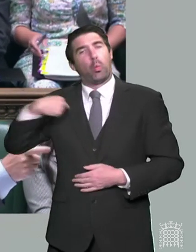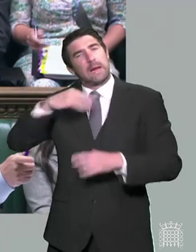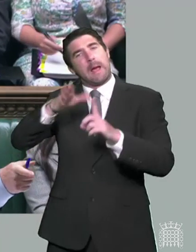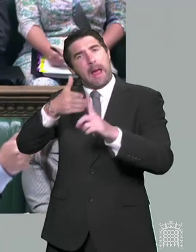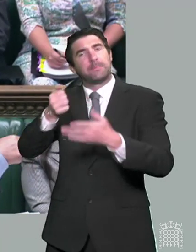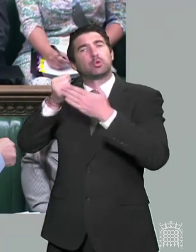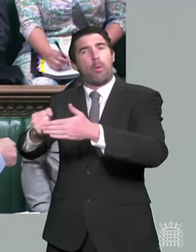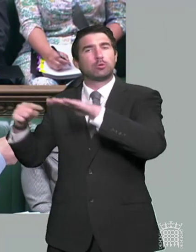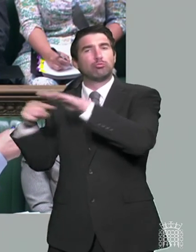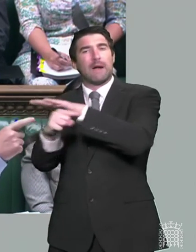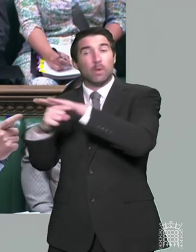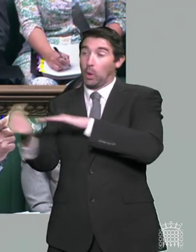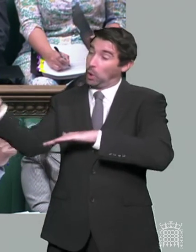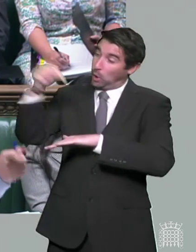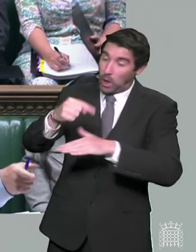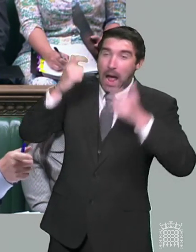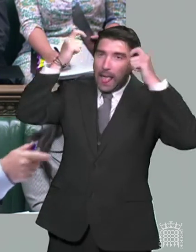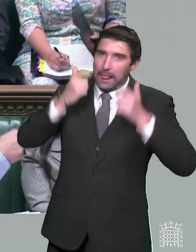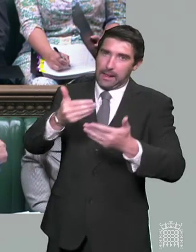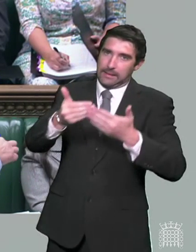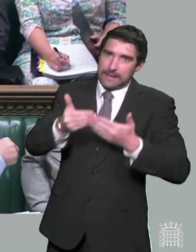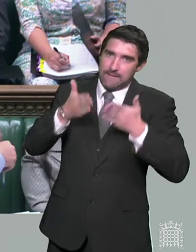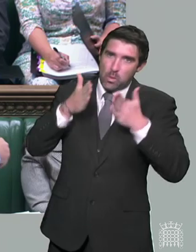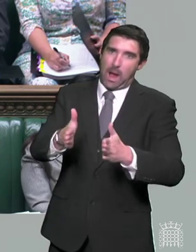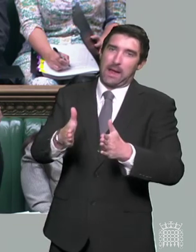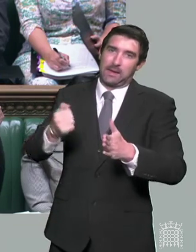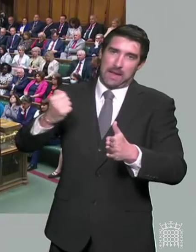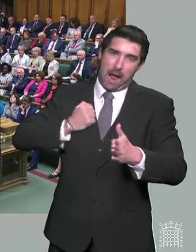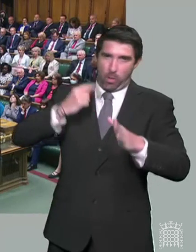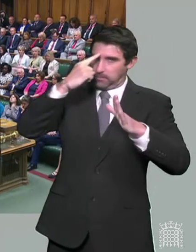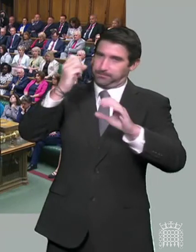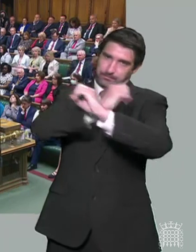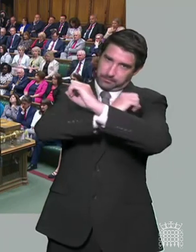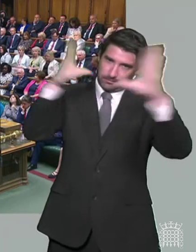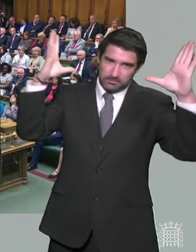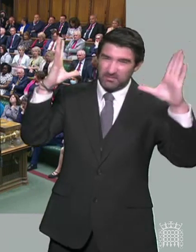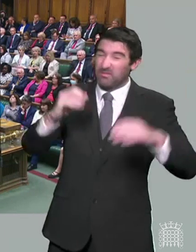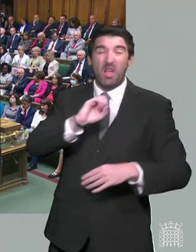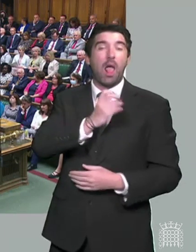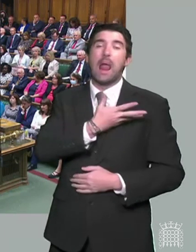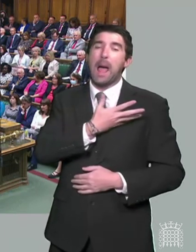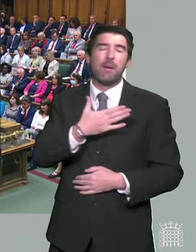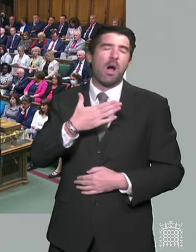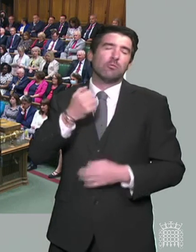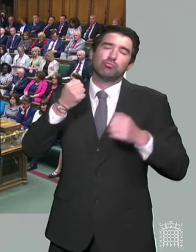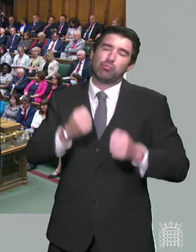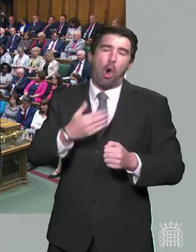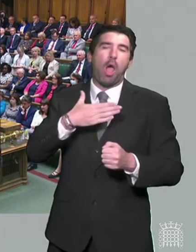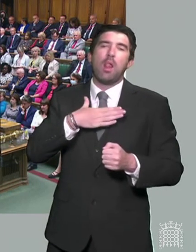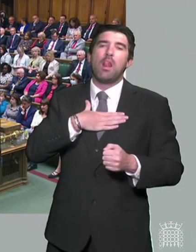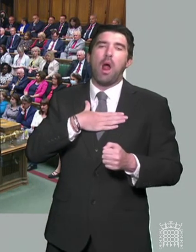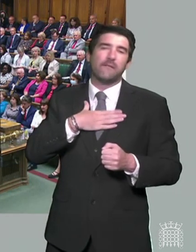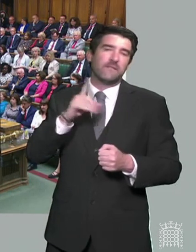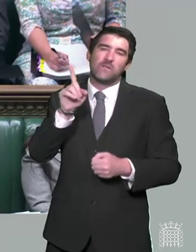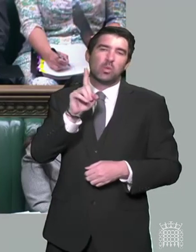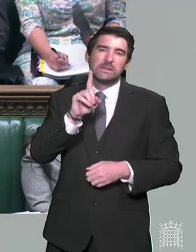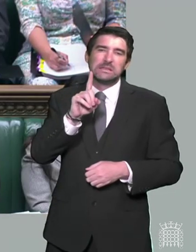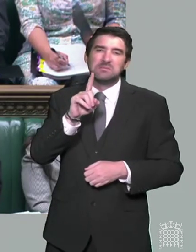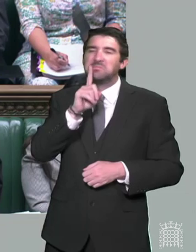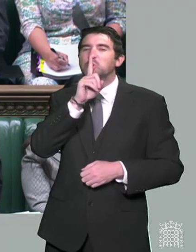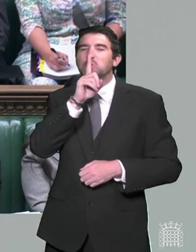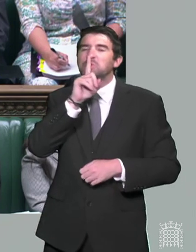They carp and snipe from the sidelines—that is what they have always done—and we take the big decisions to take this country forward.